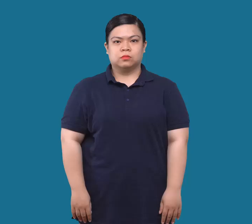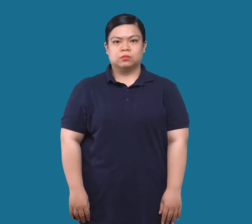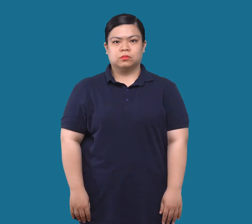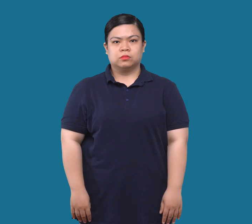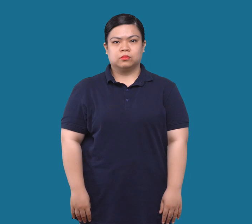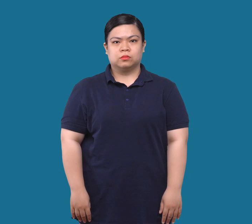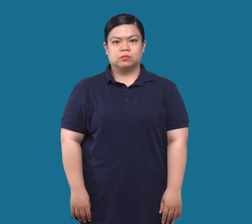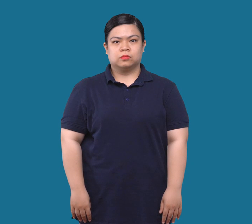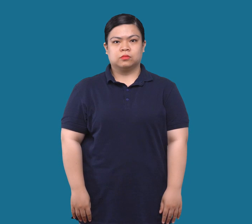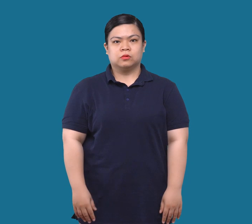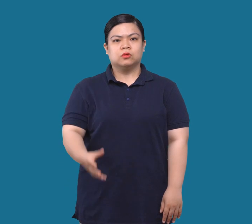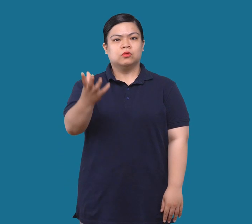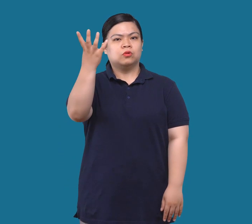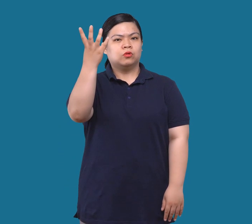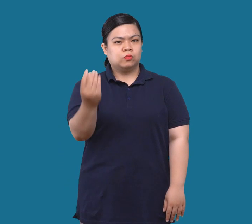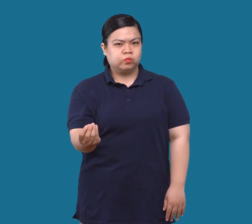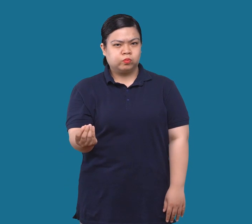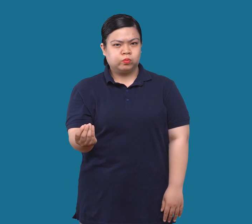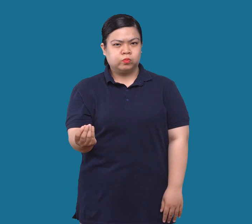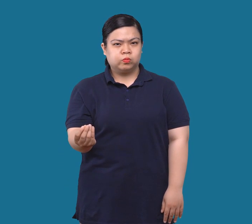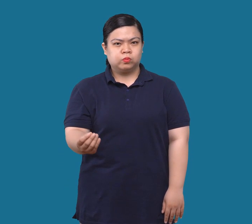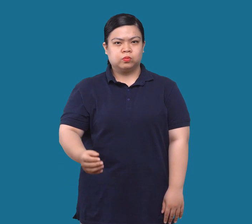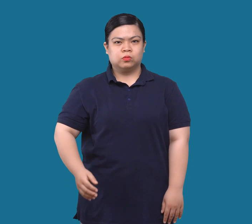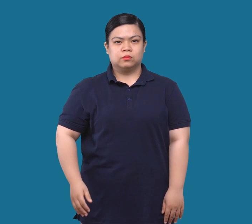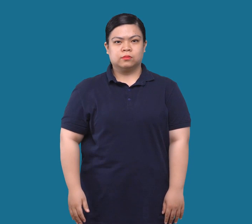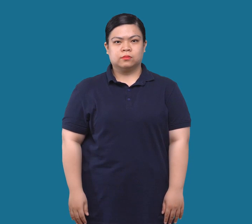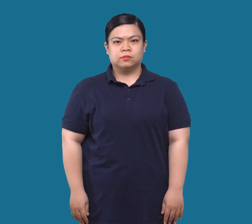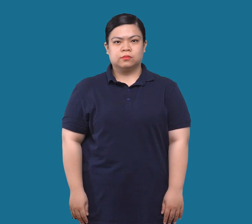rút gọn